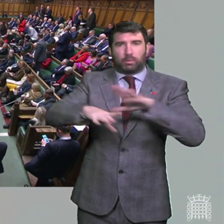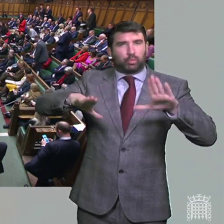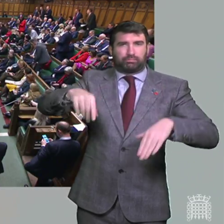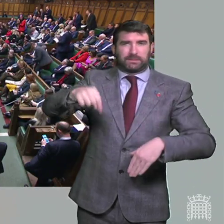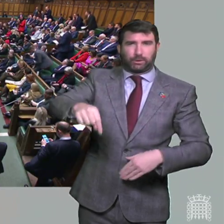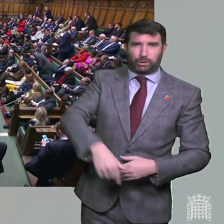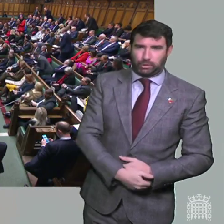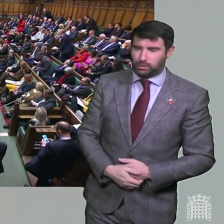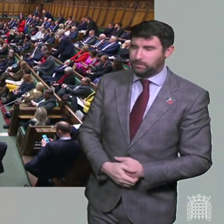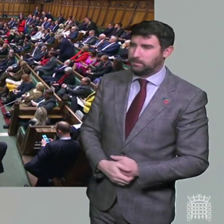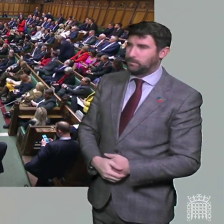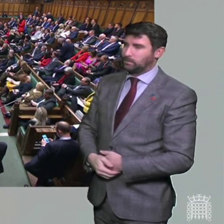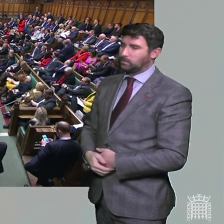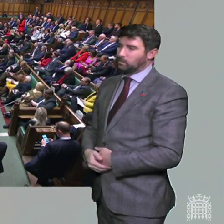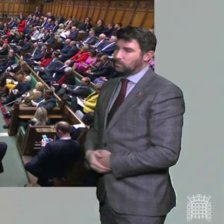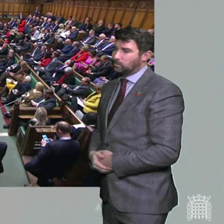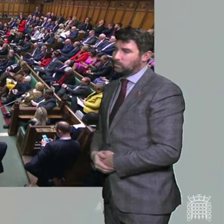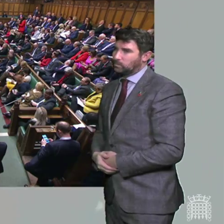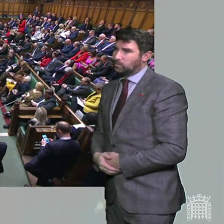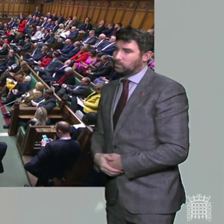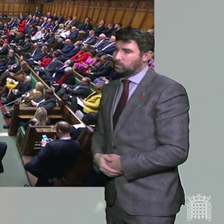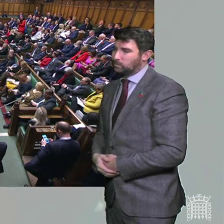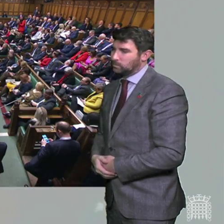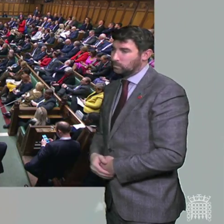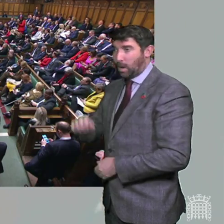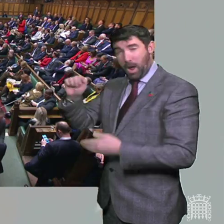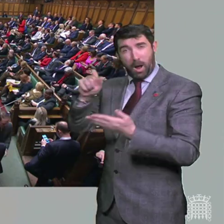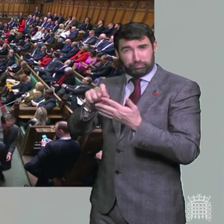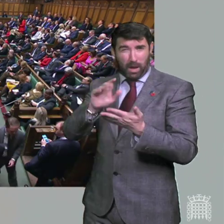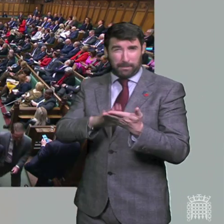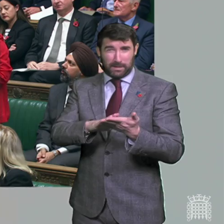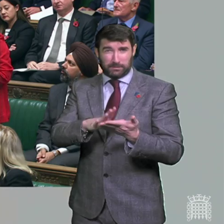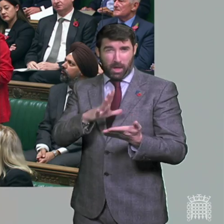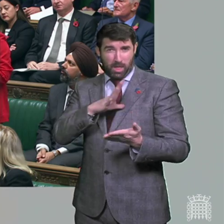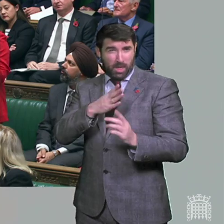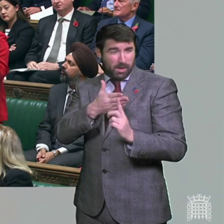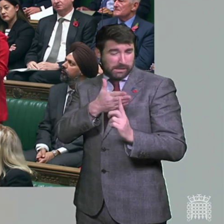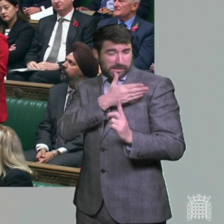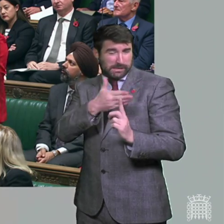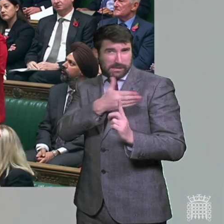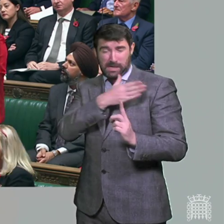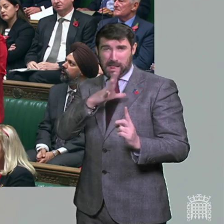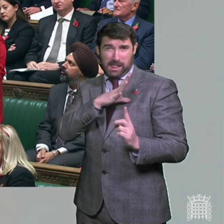Under the Prime Minister’s short premiership, he has had one Minister resign and one who urgently needs to be sacked.